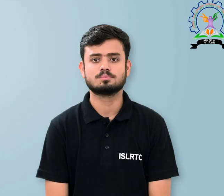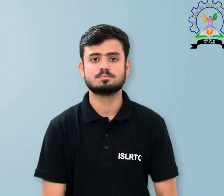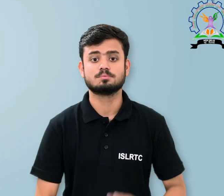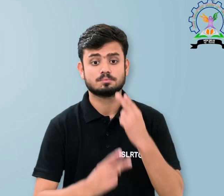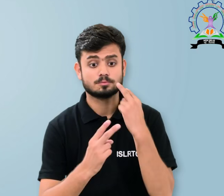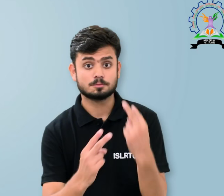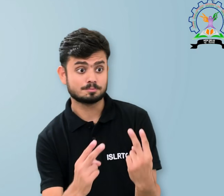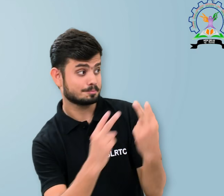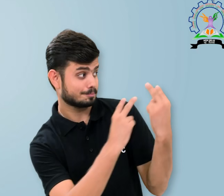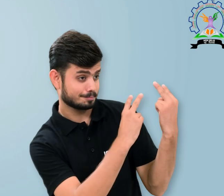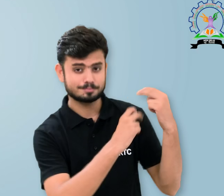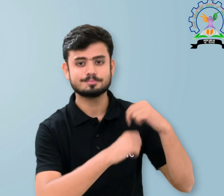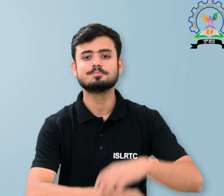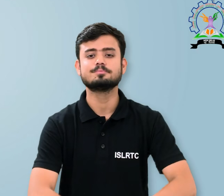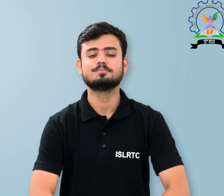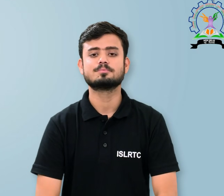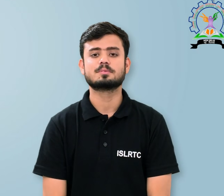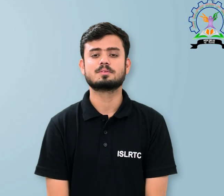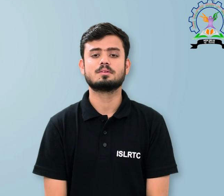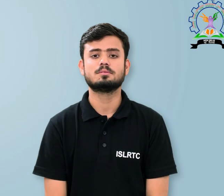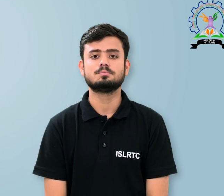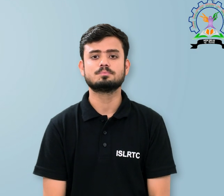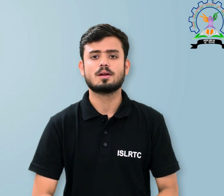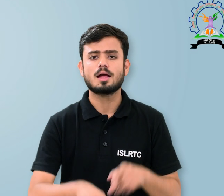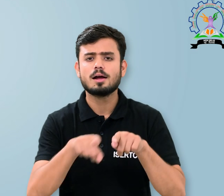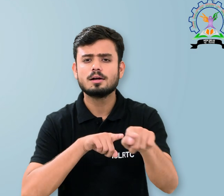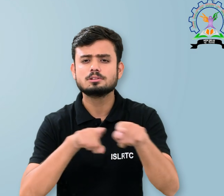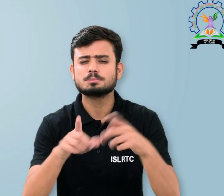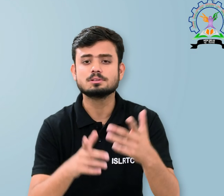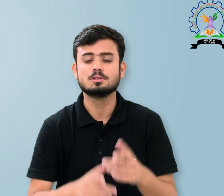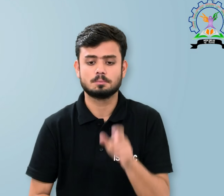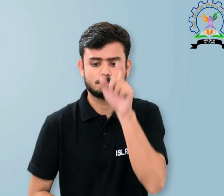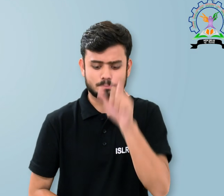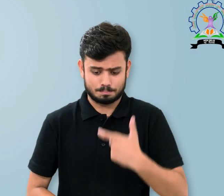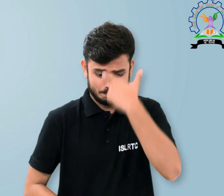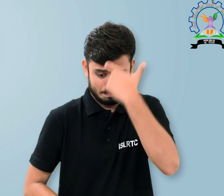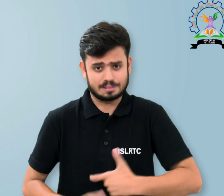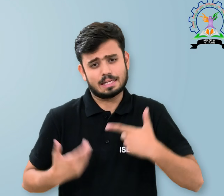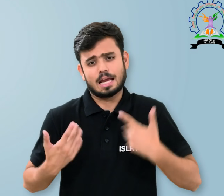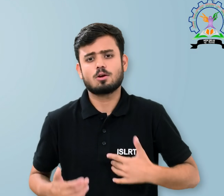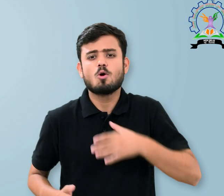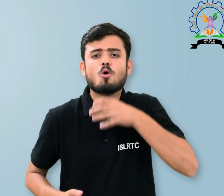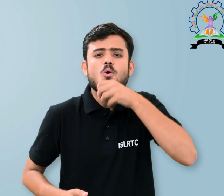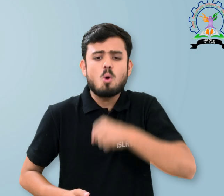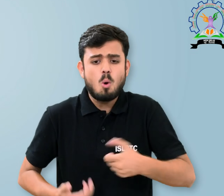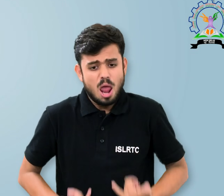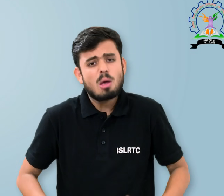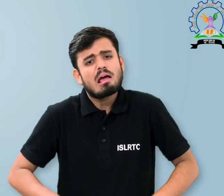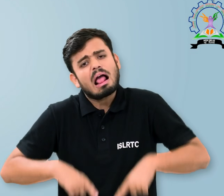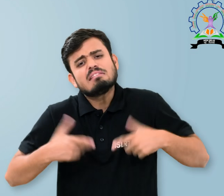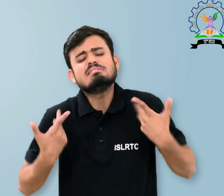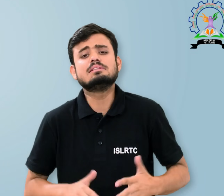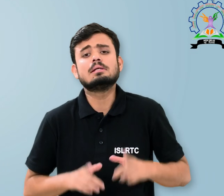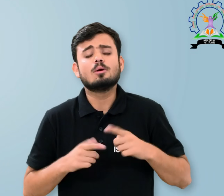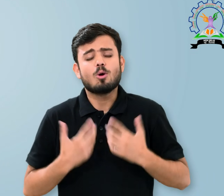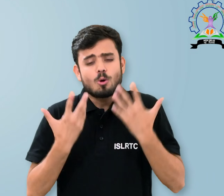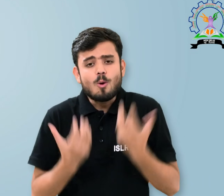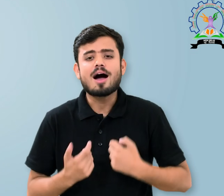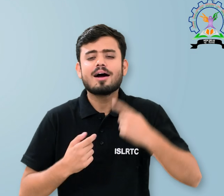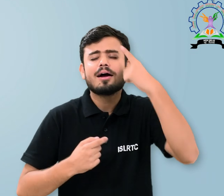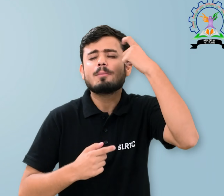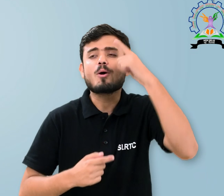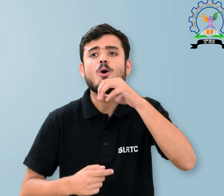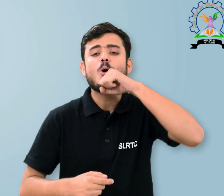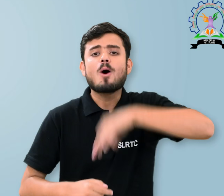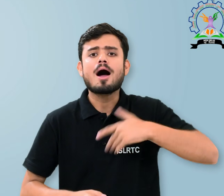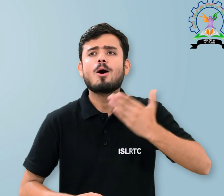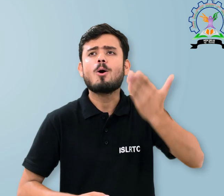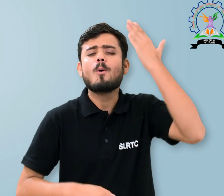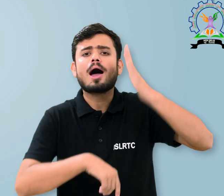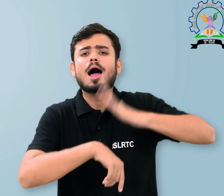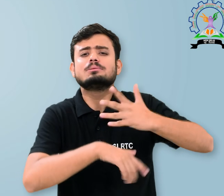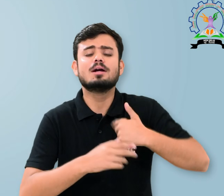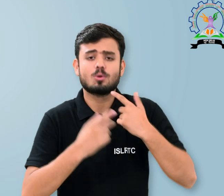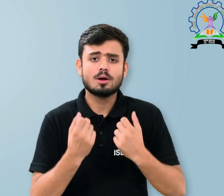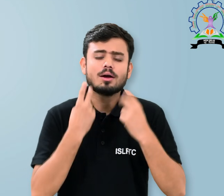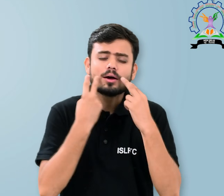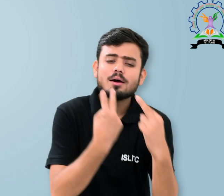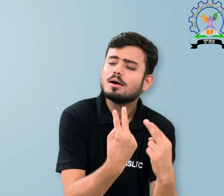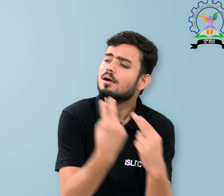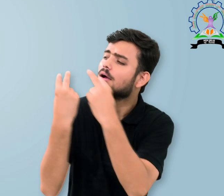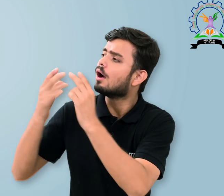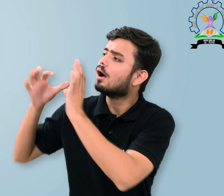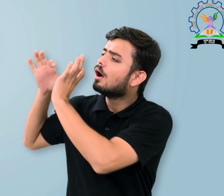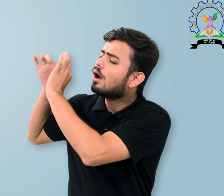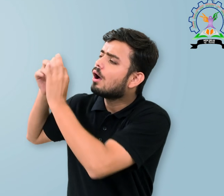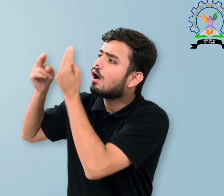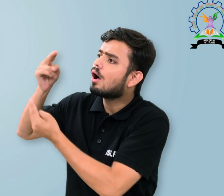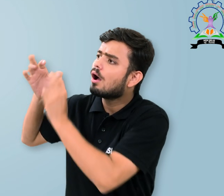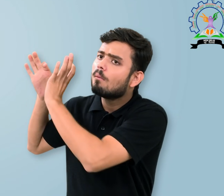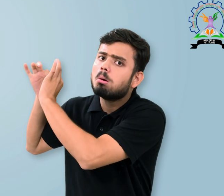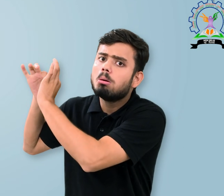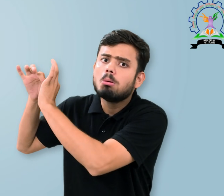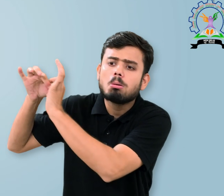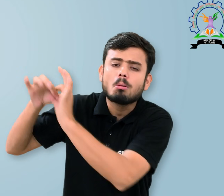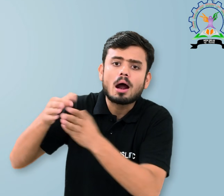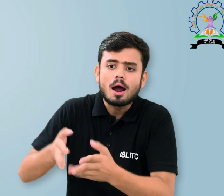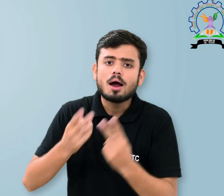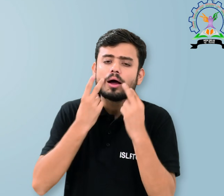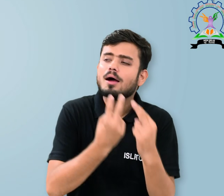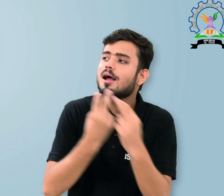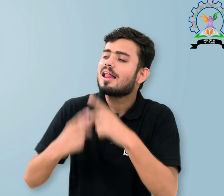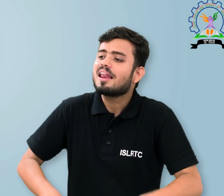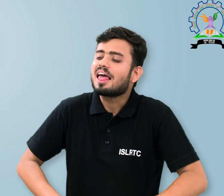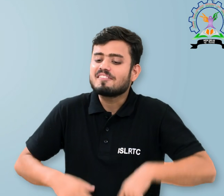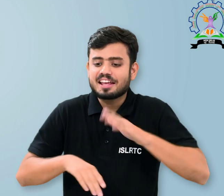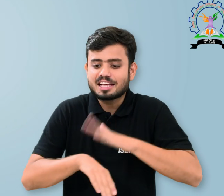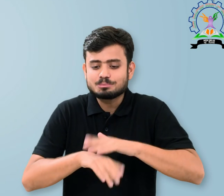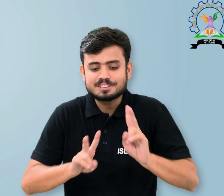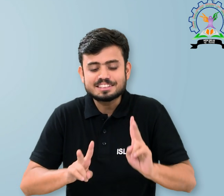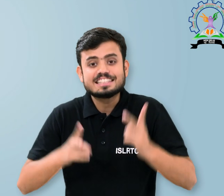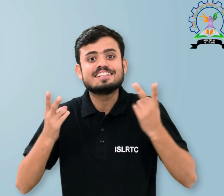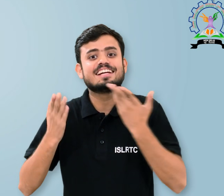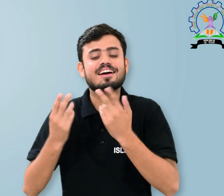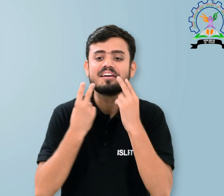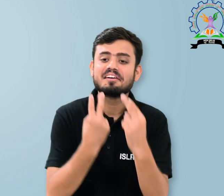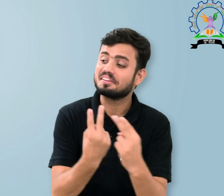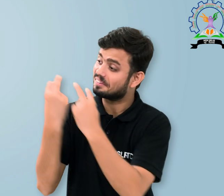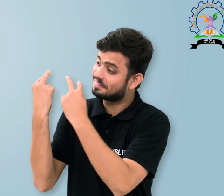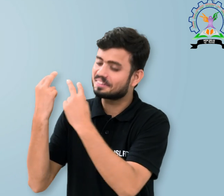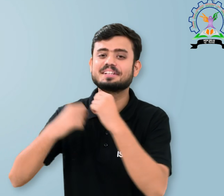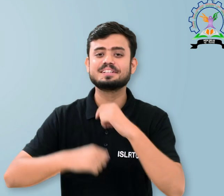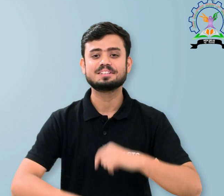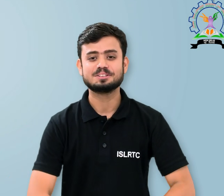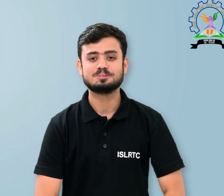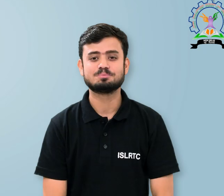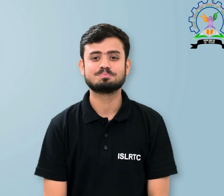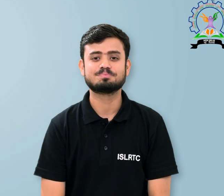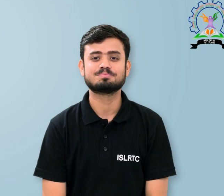Flashback A scene in a story set in a time earlier than the main story.